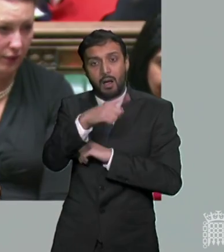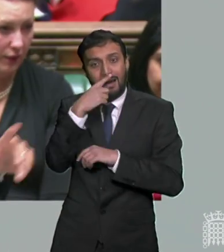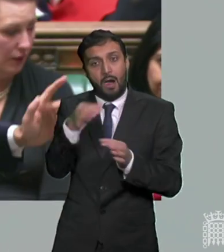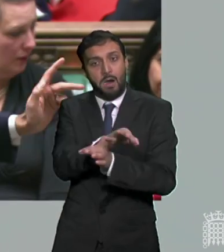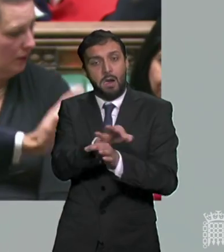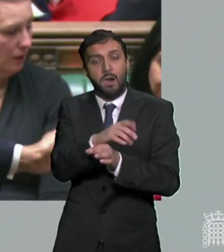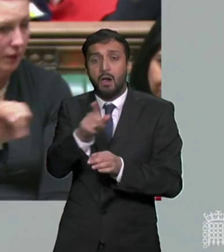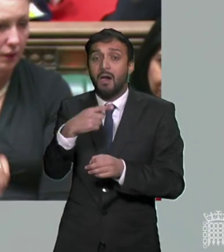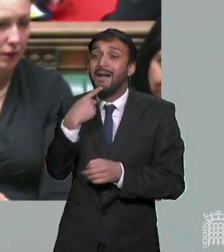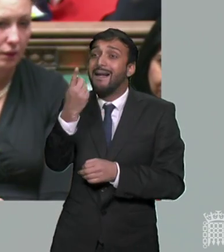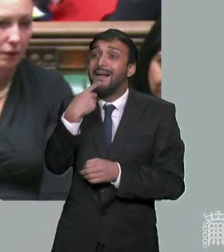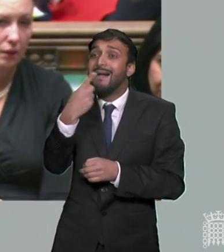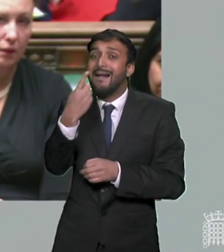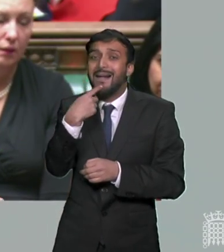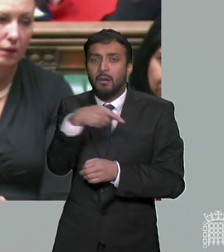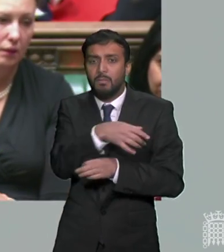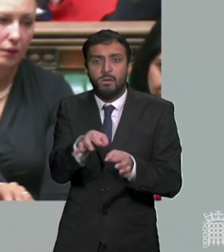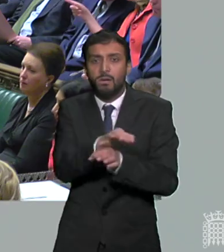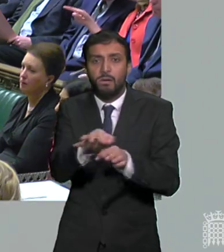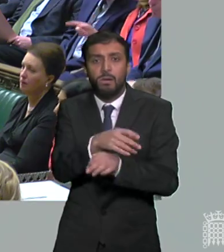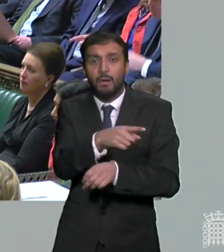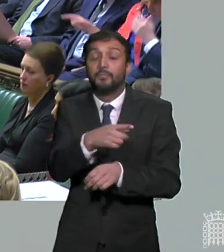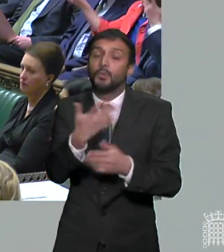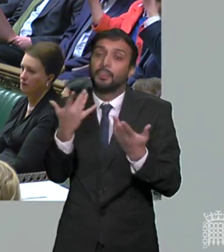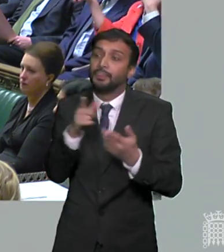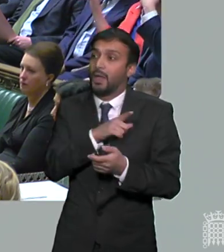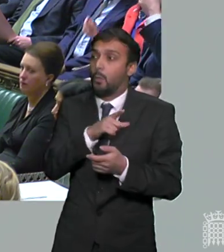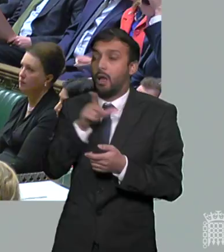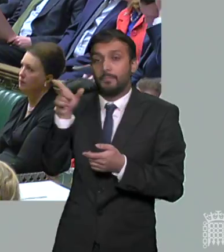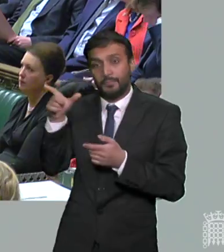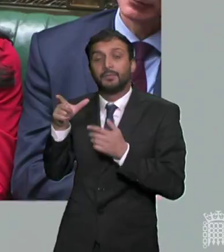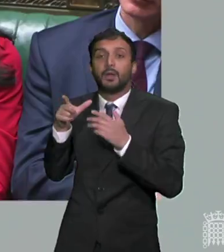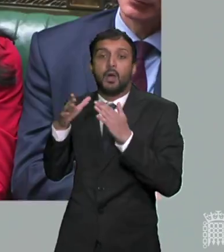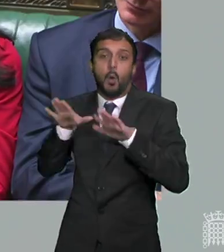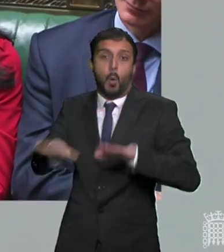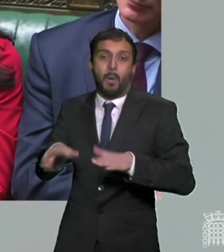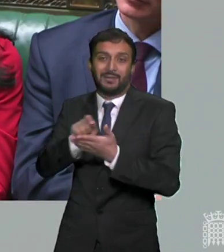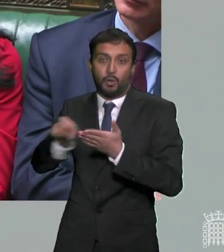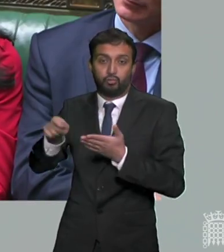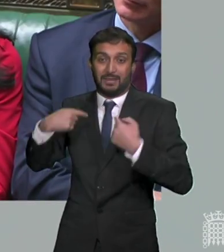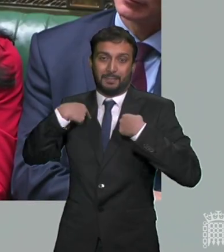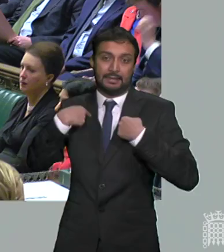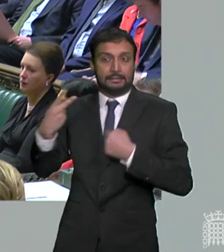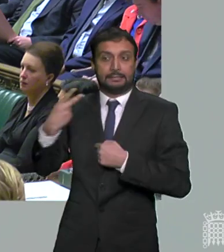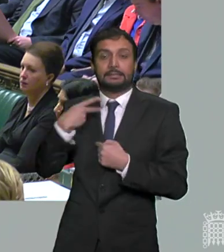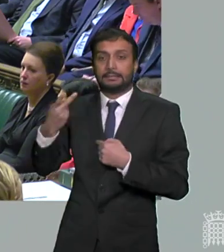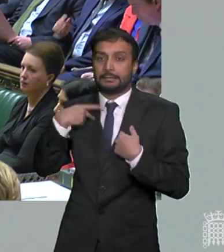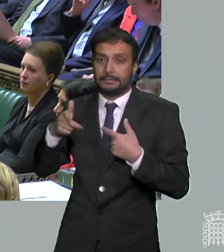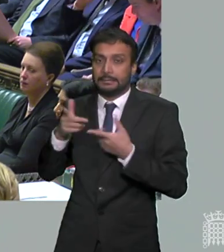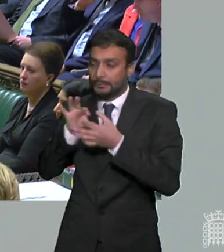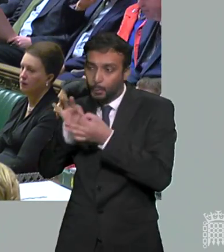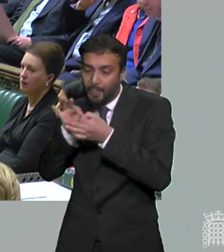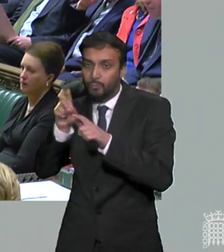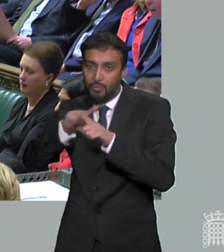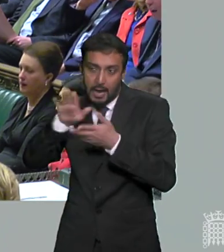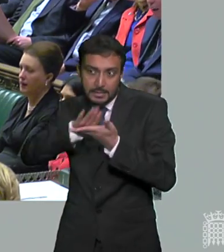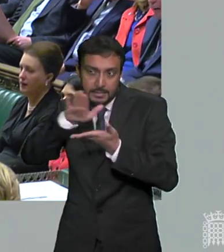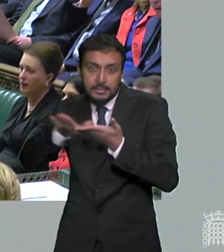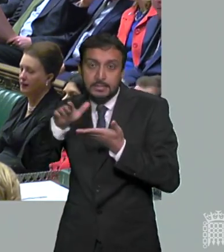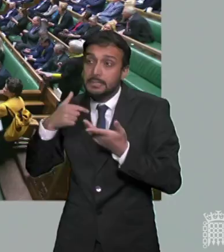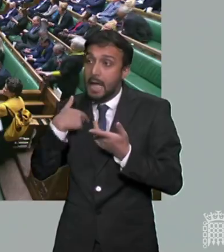That is exactly the type of thing that the Home Secretary and I are working on fixing, and I look forward to having the Labour party’s support when we do.